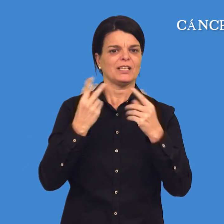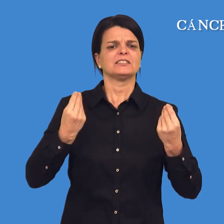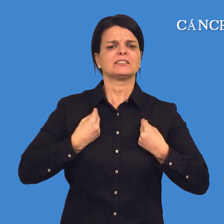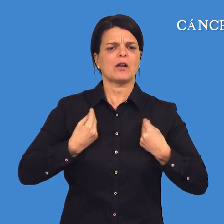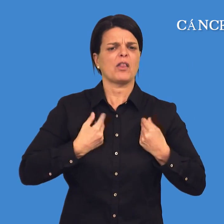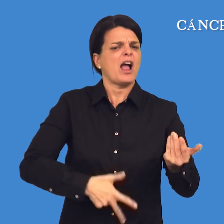vivir